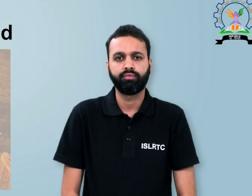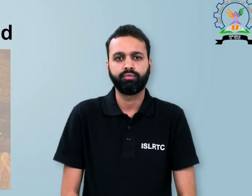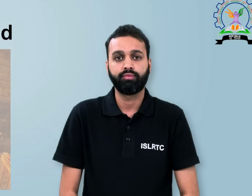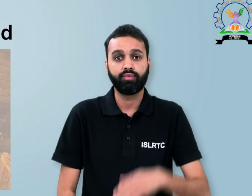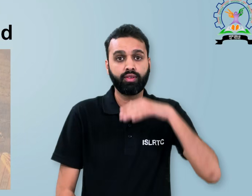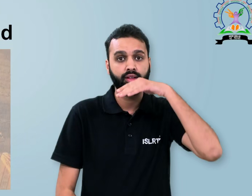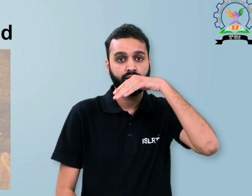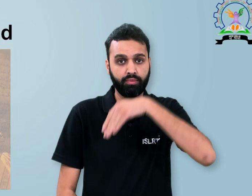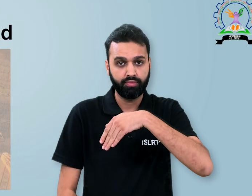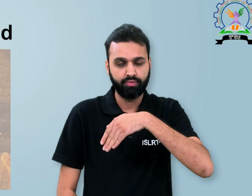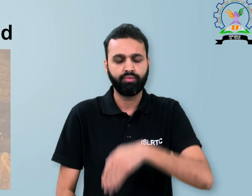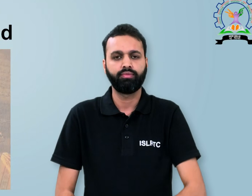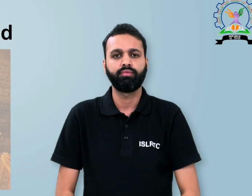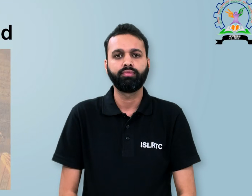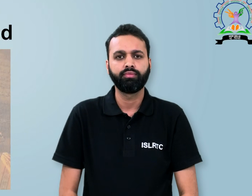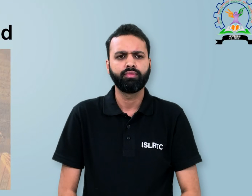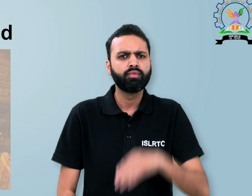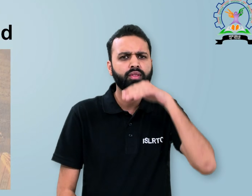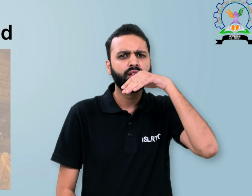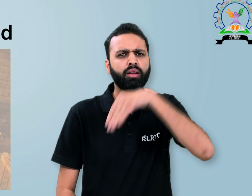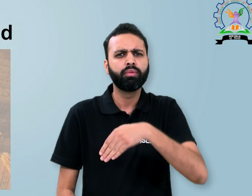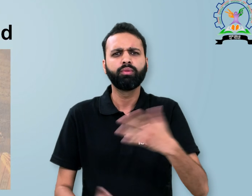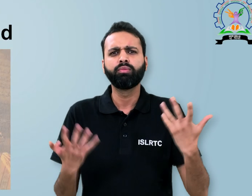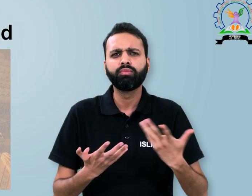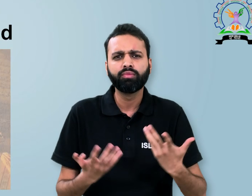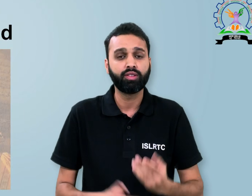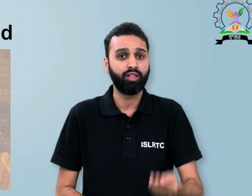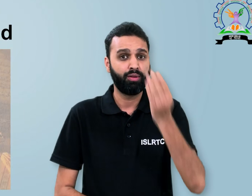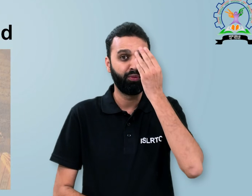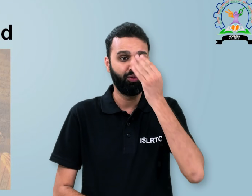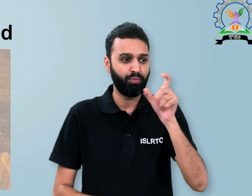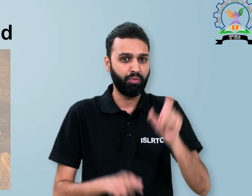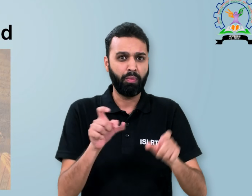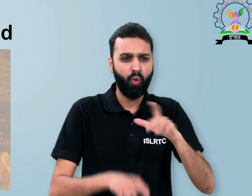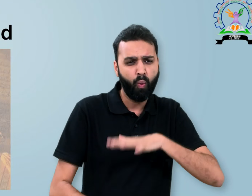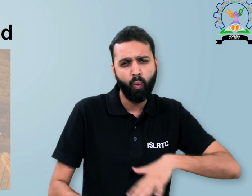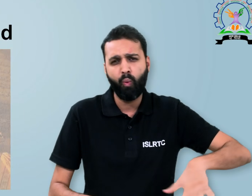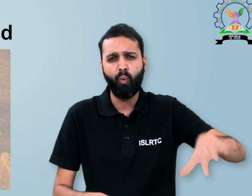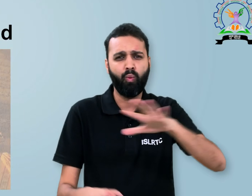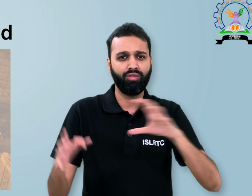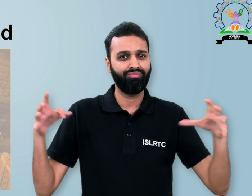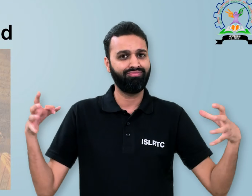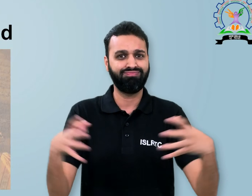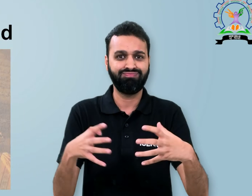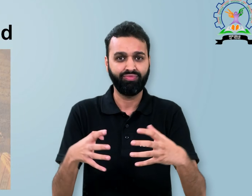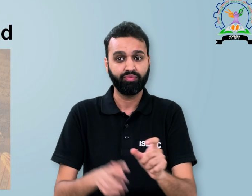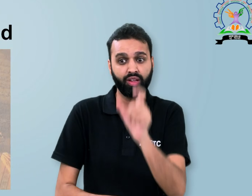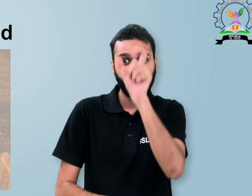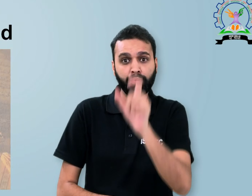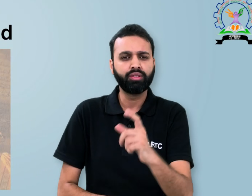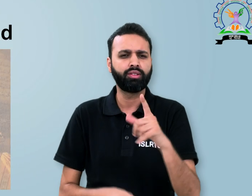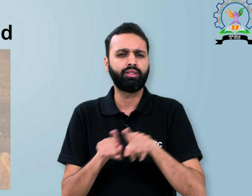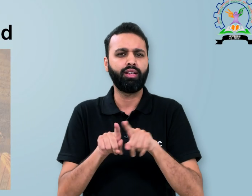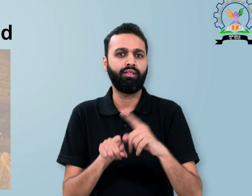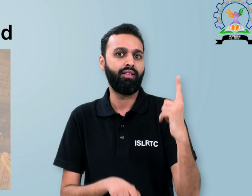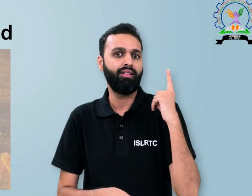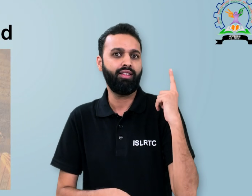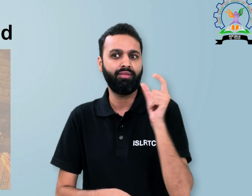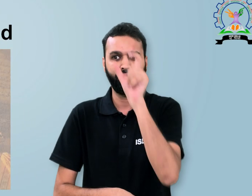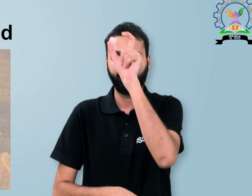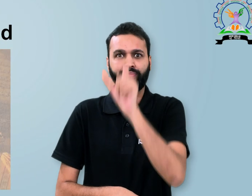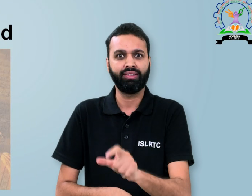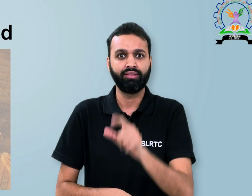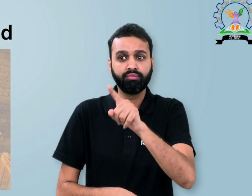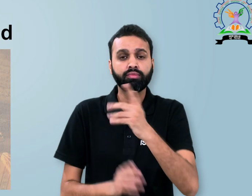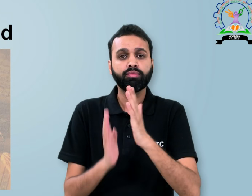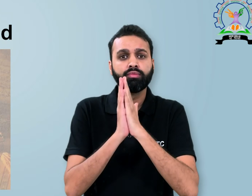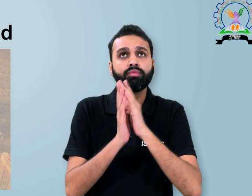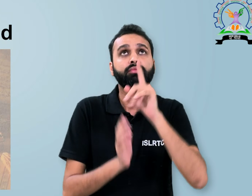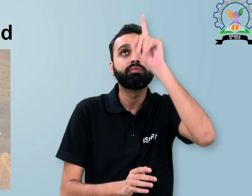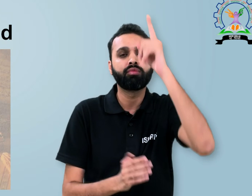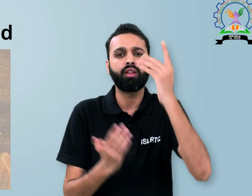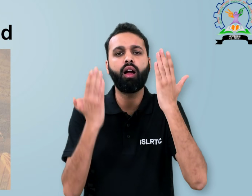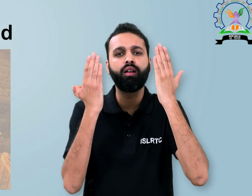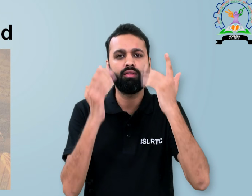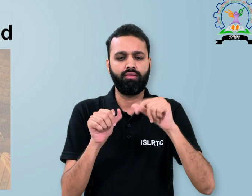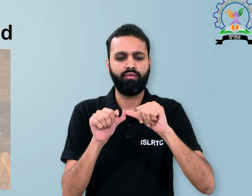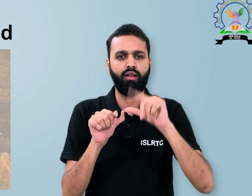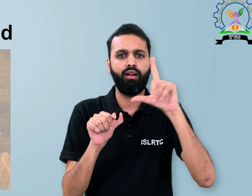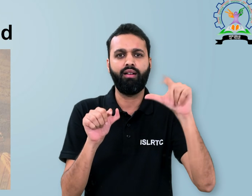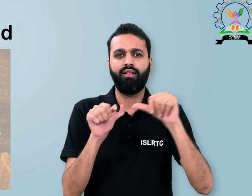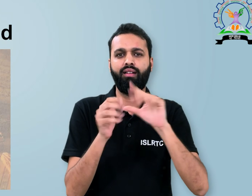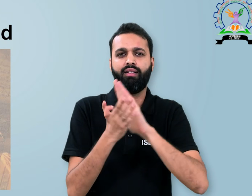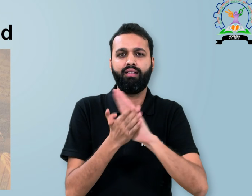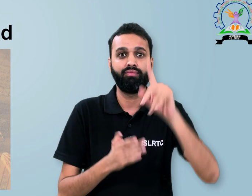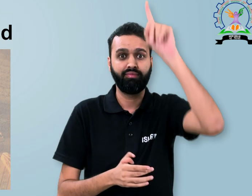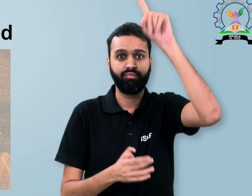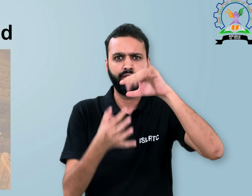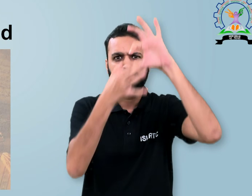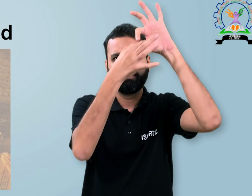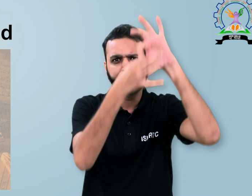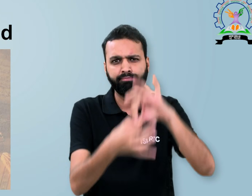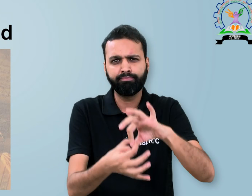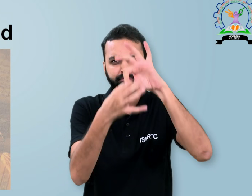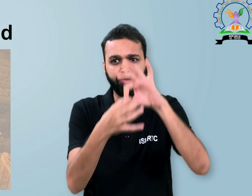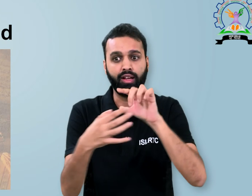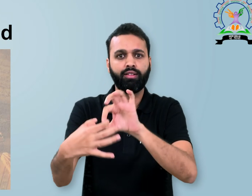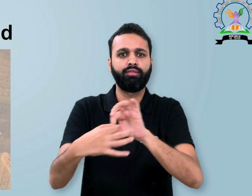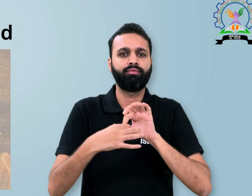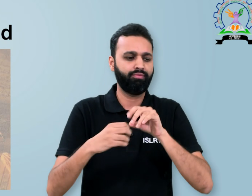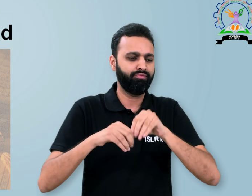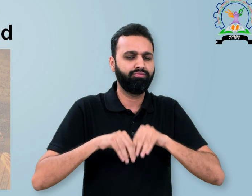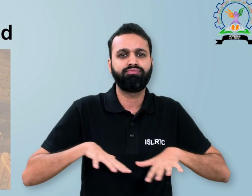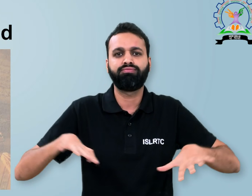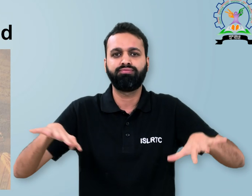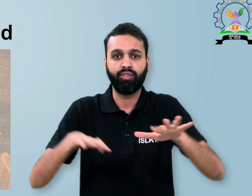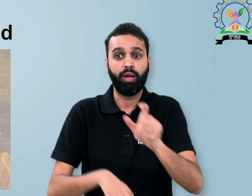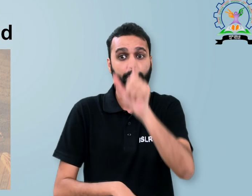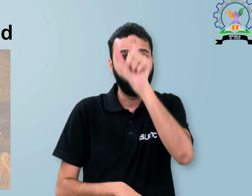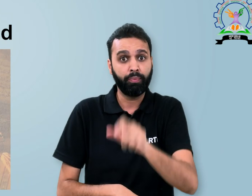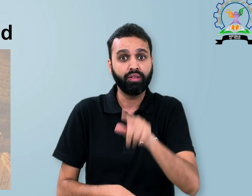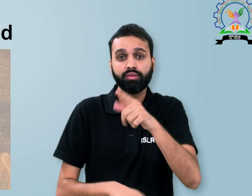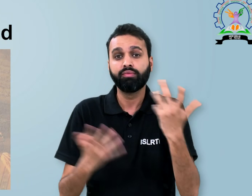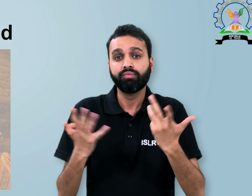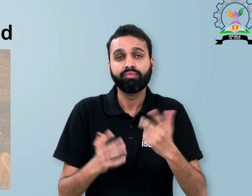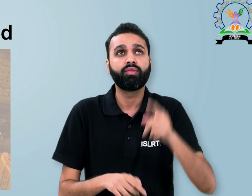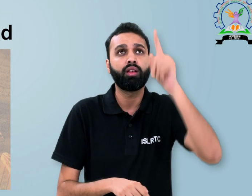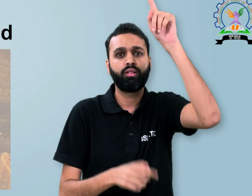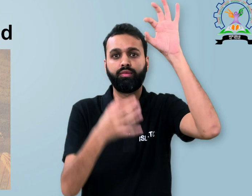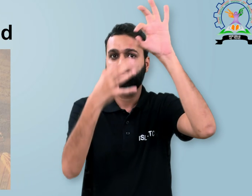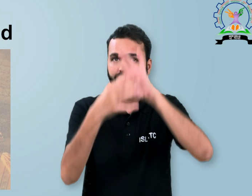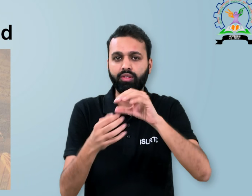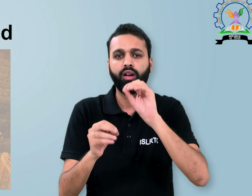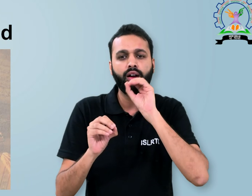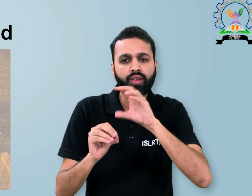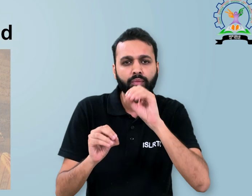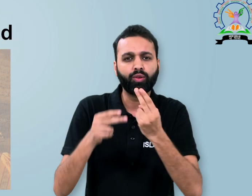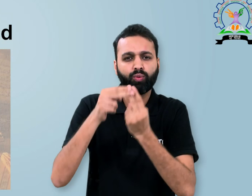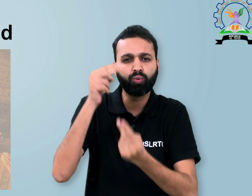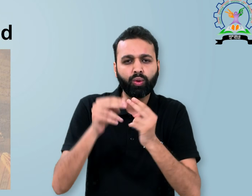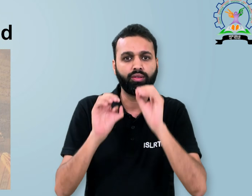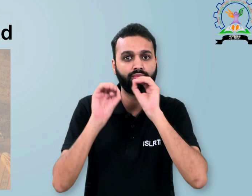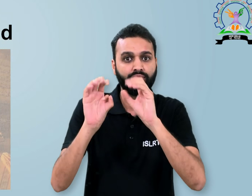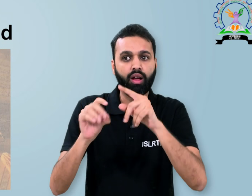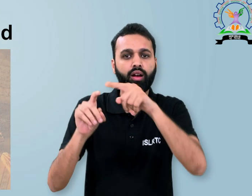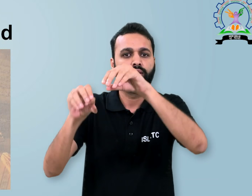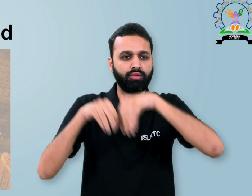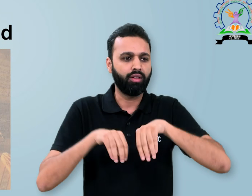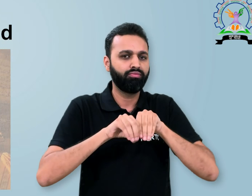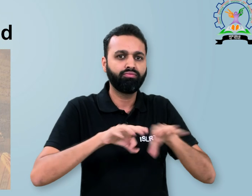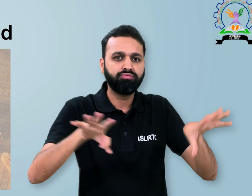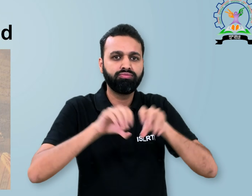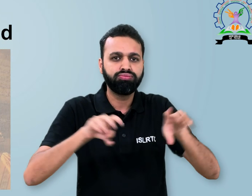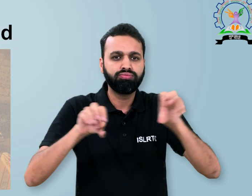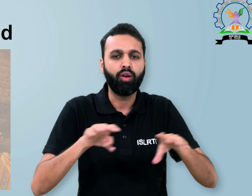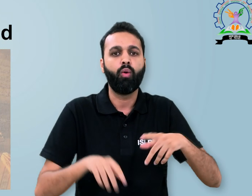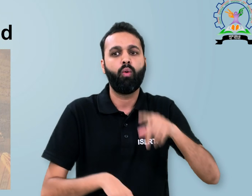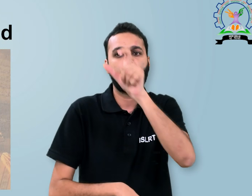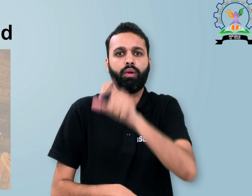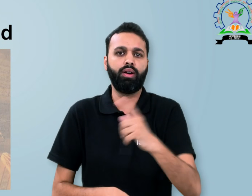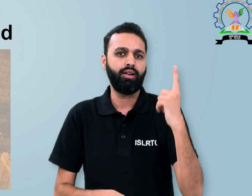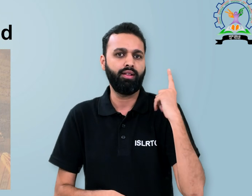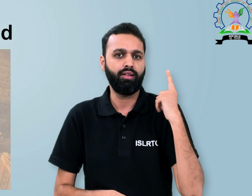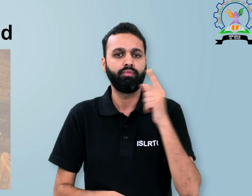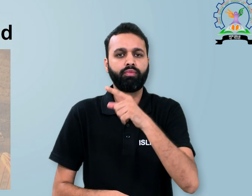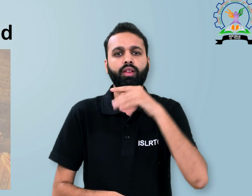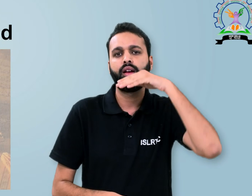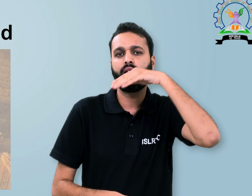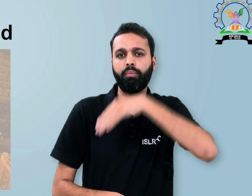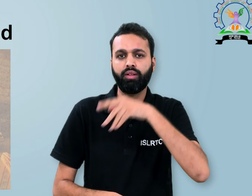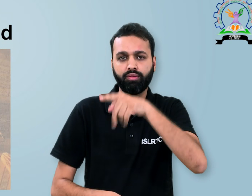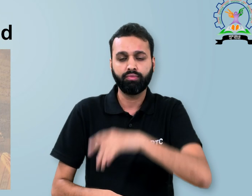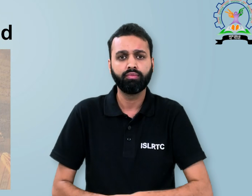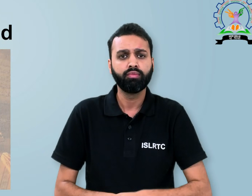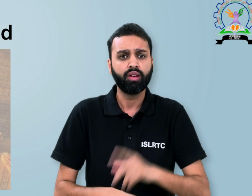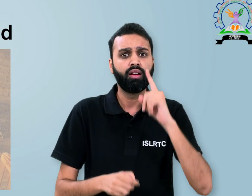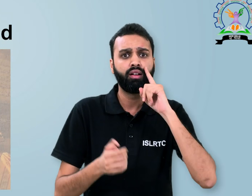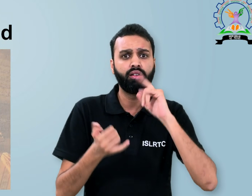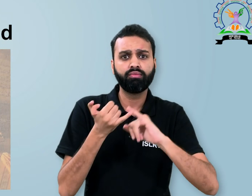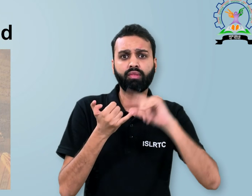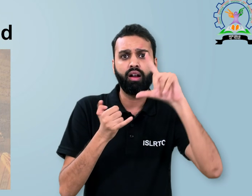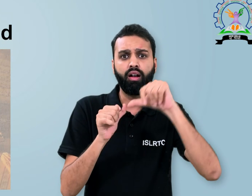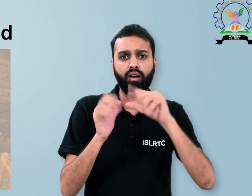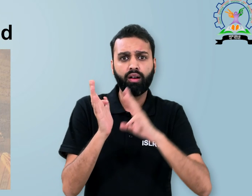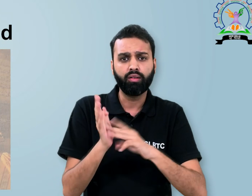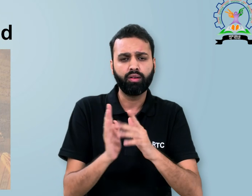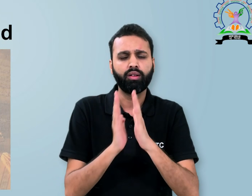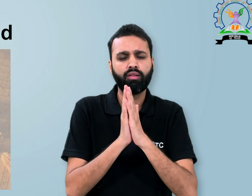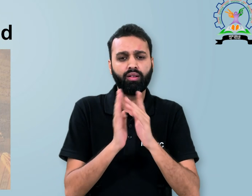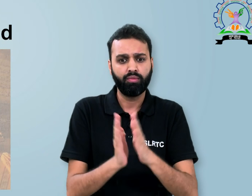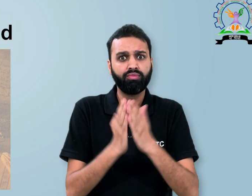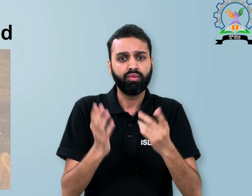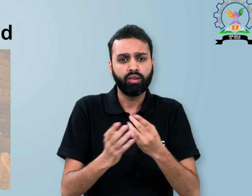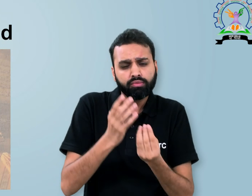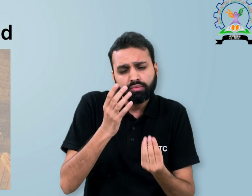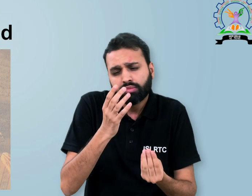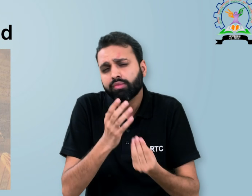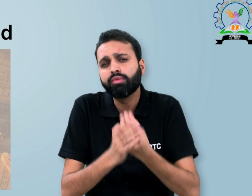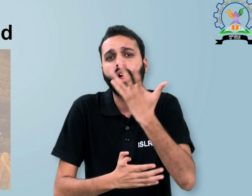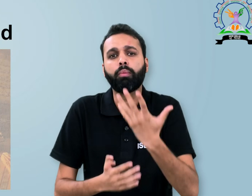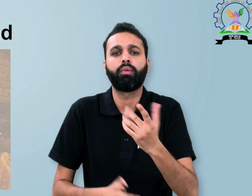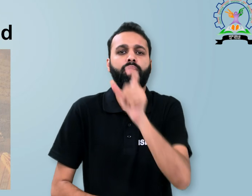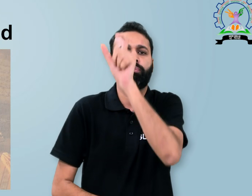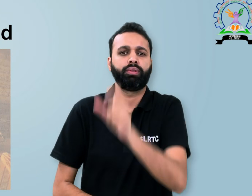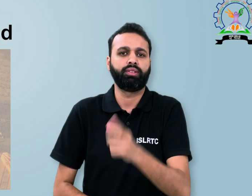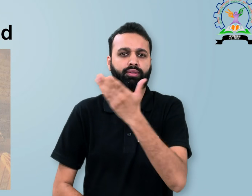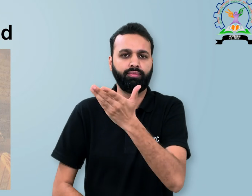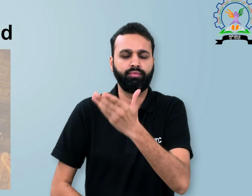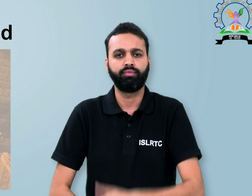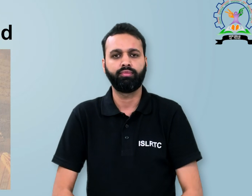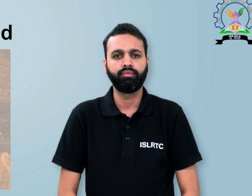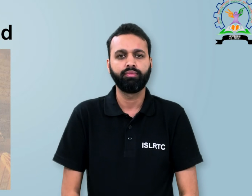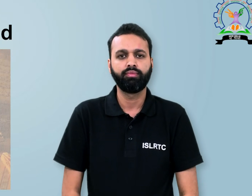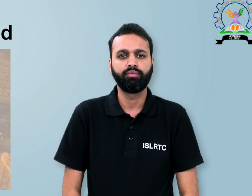Prophet Muhammad Prophet Muhammed is the founder of Islam and he was chosen to be the recipient and messenger of the word of God.